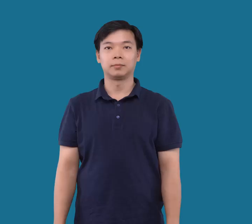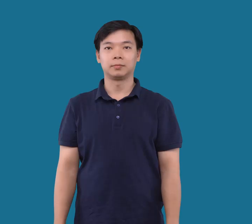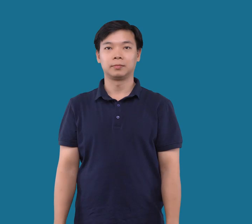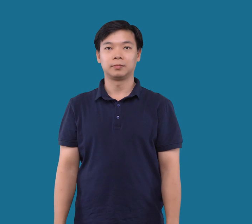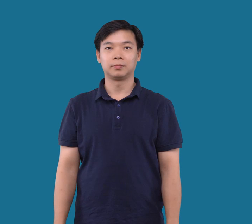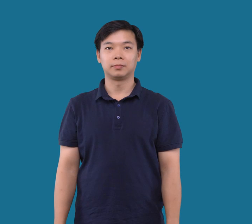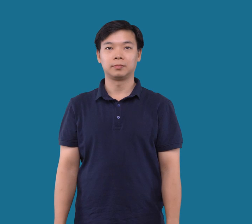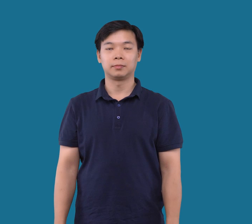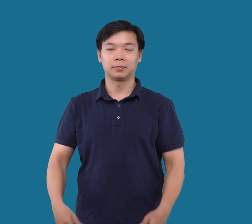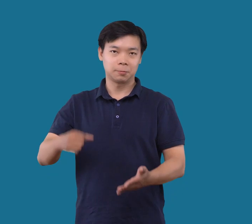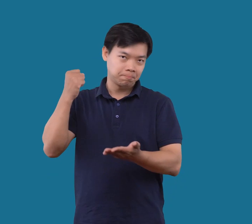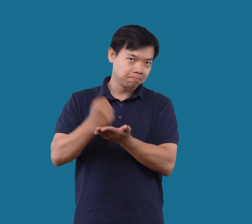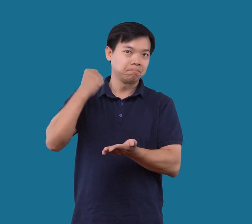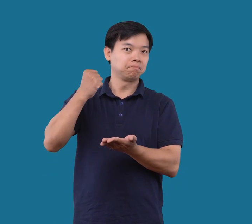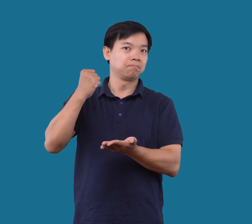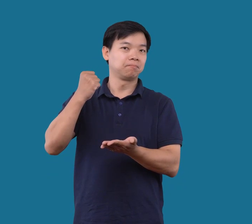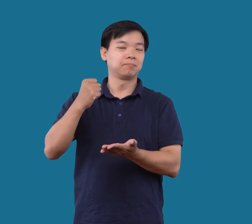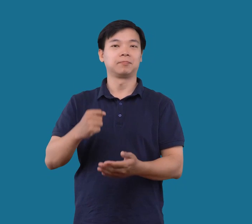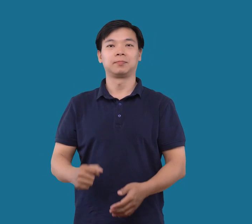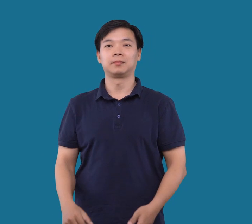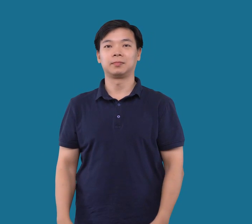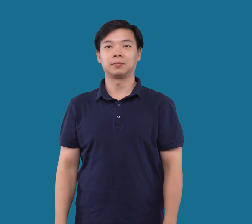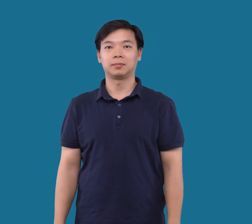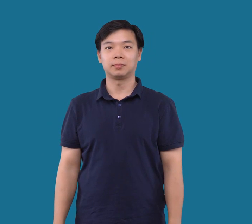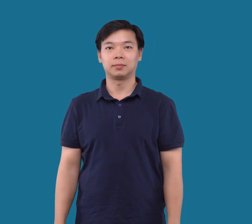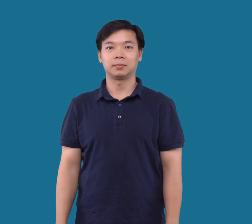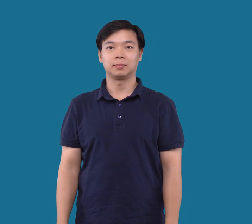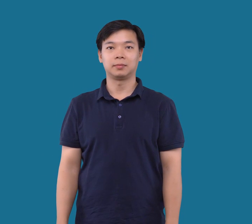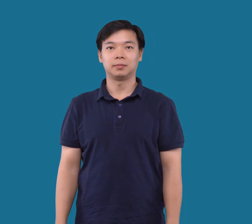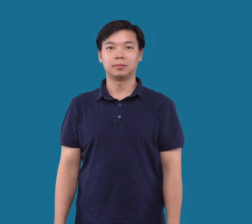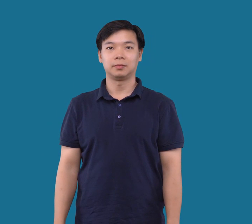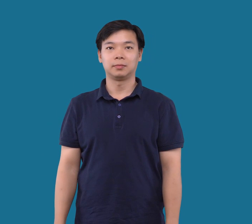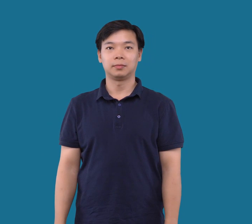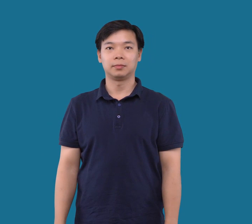đóng dấu